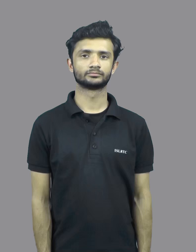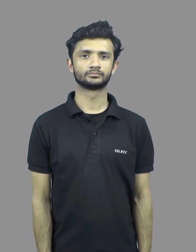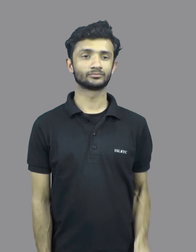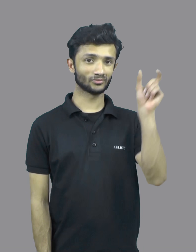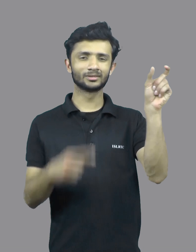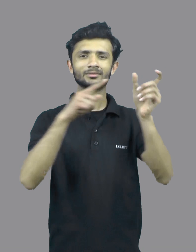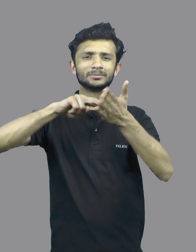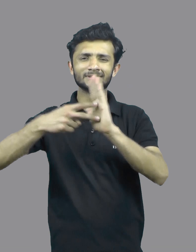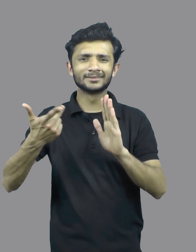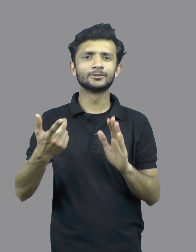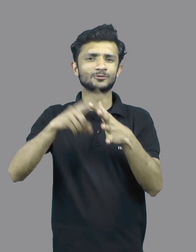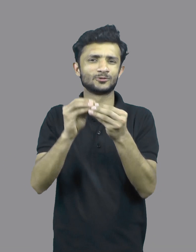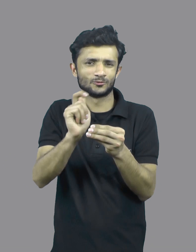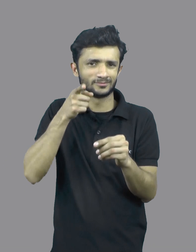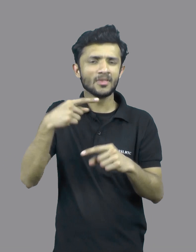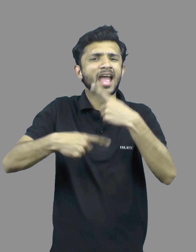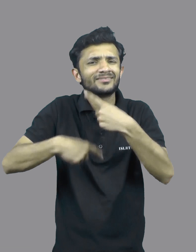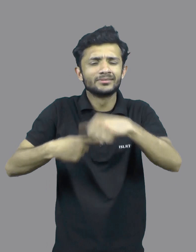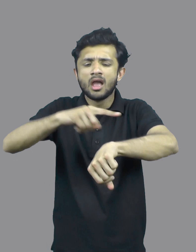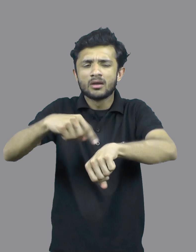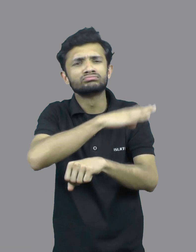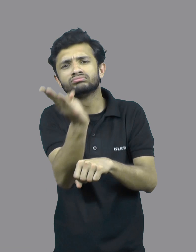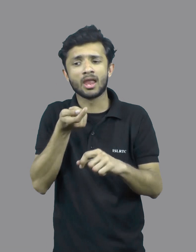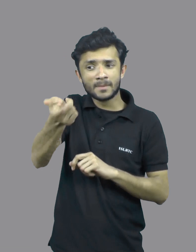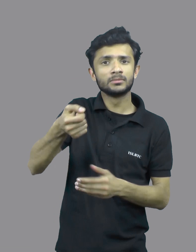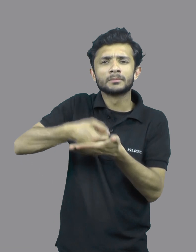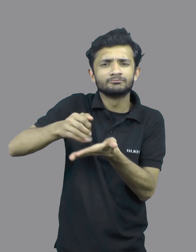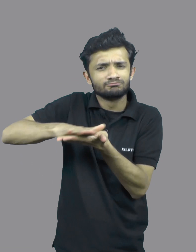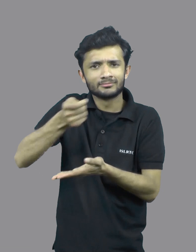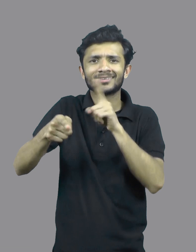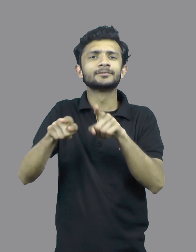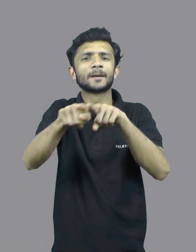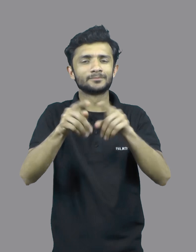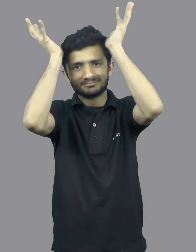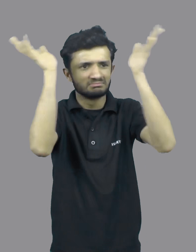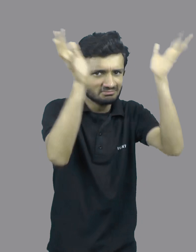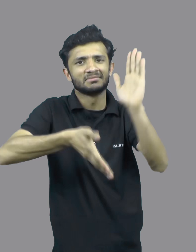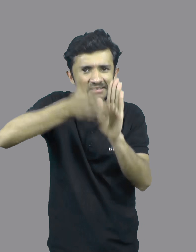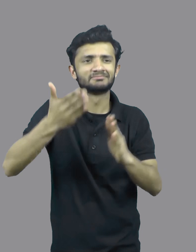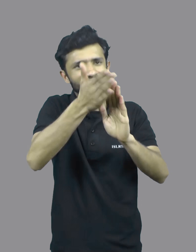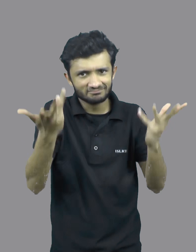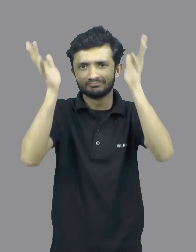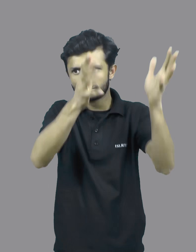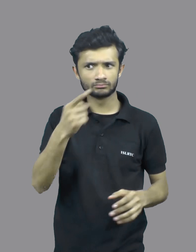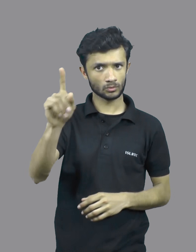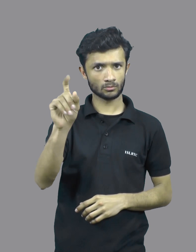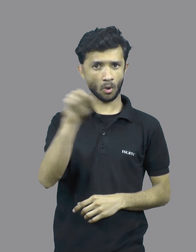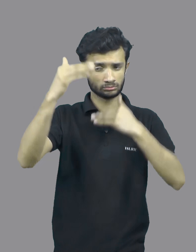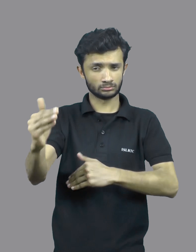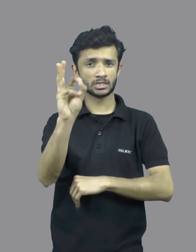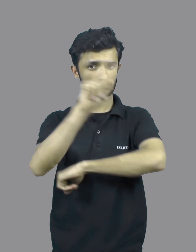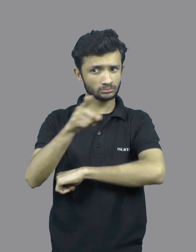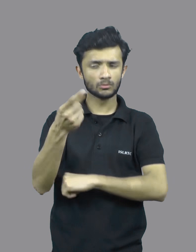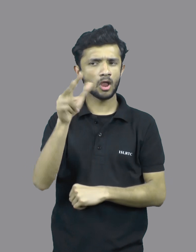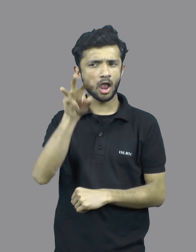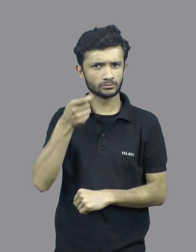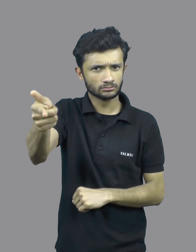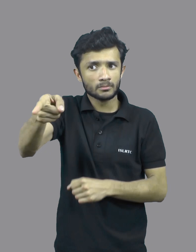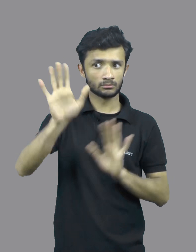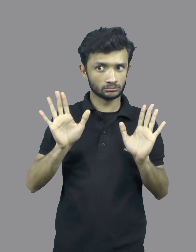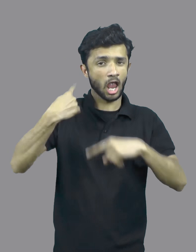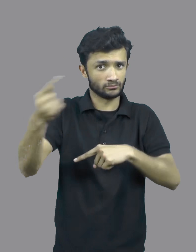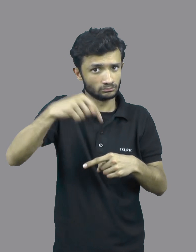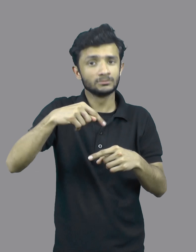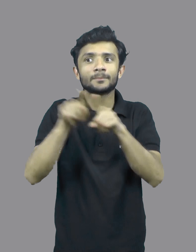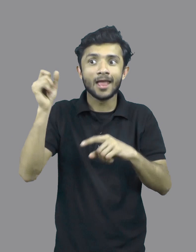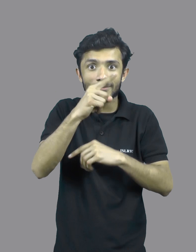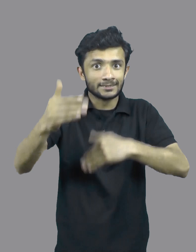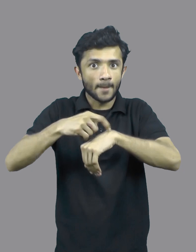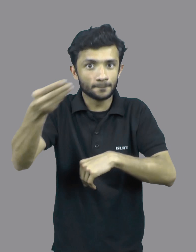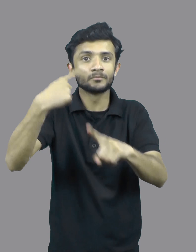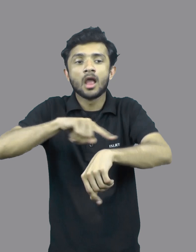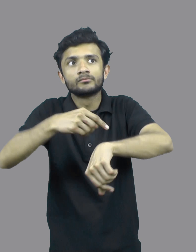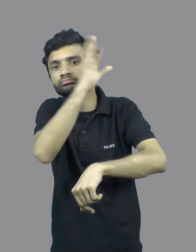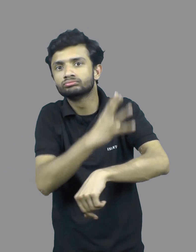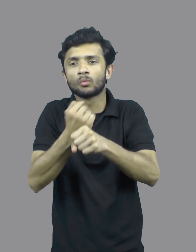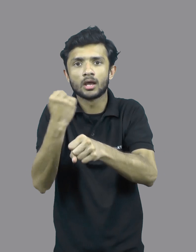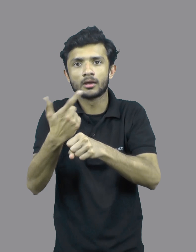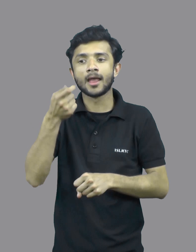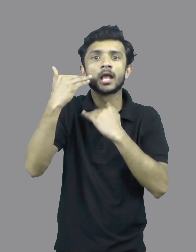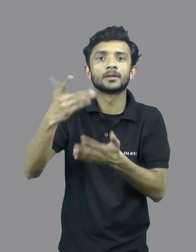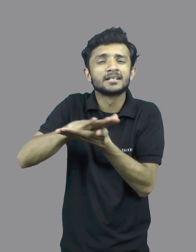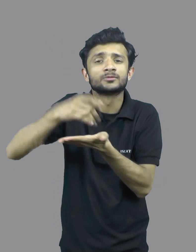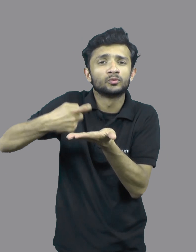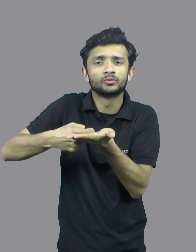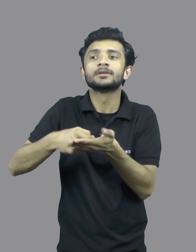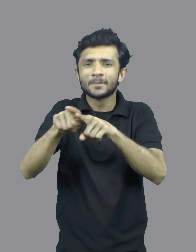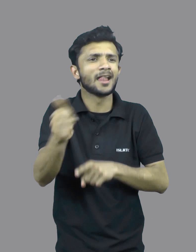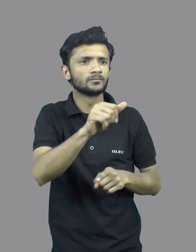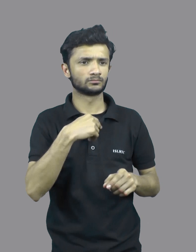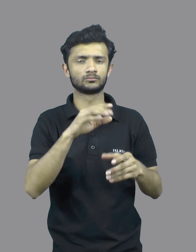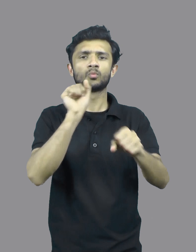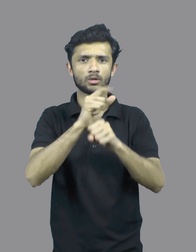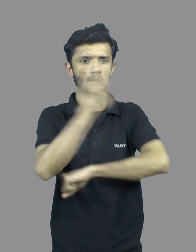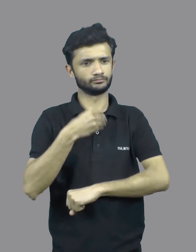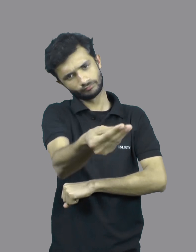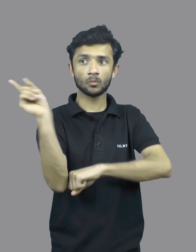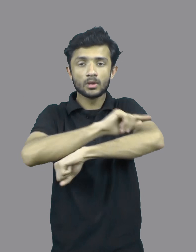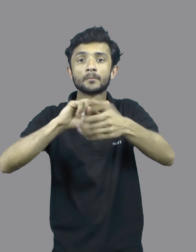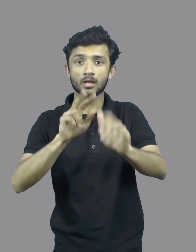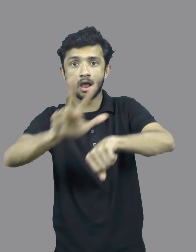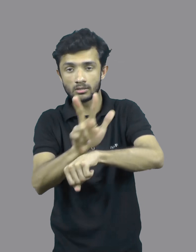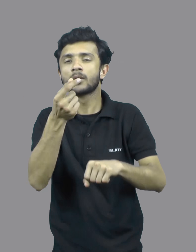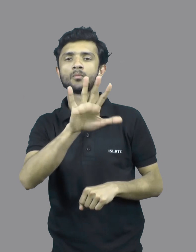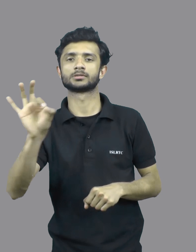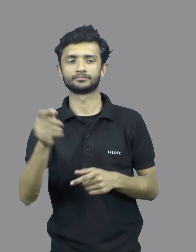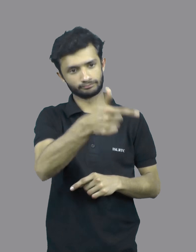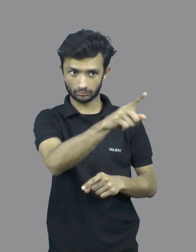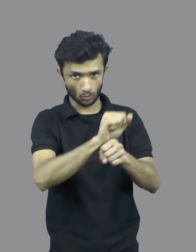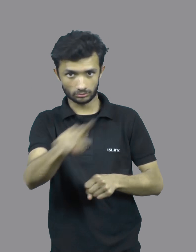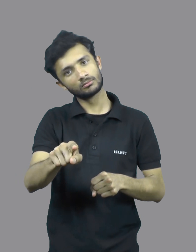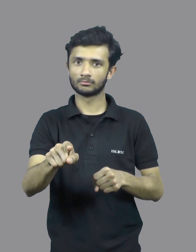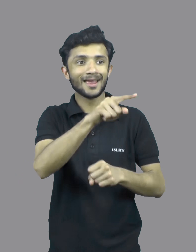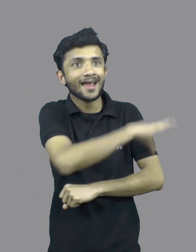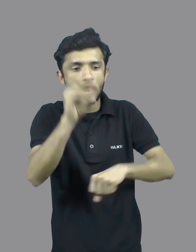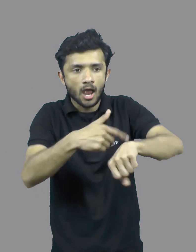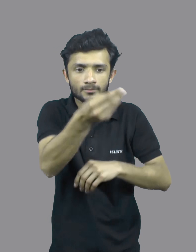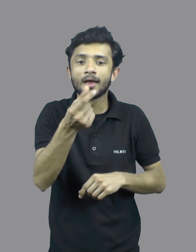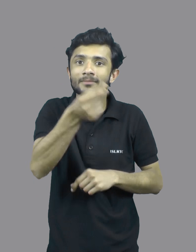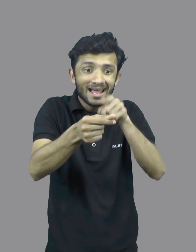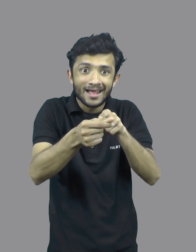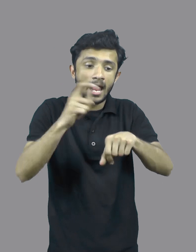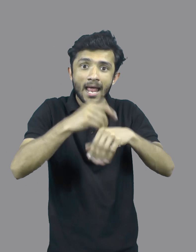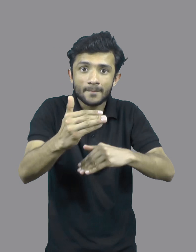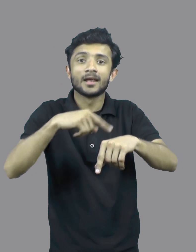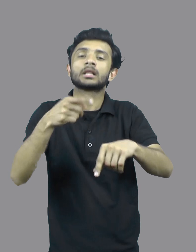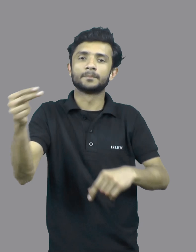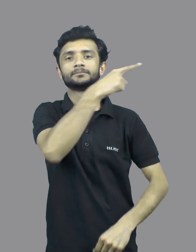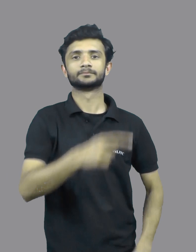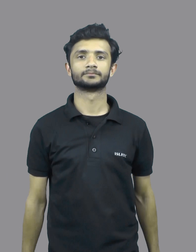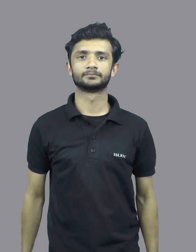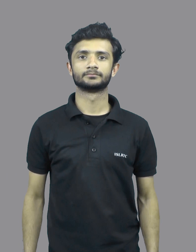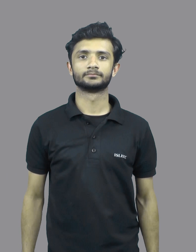Wage Rate